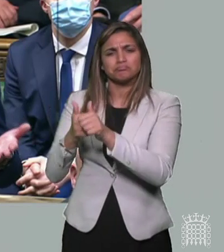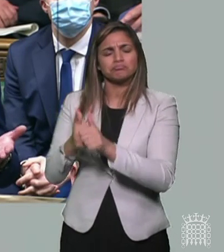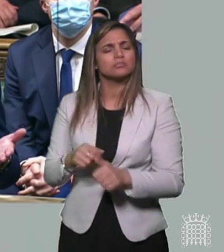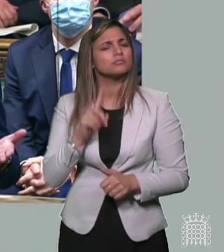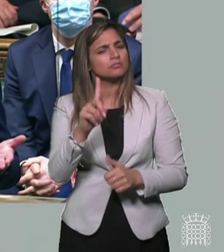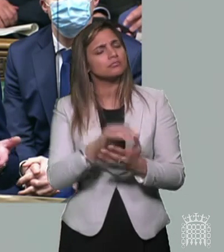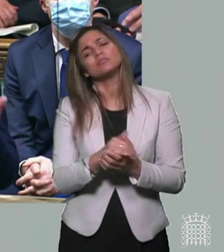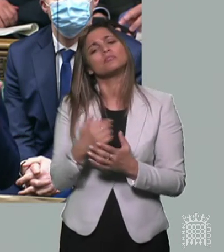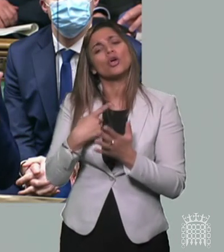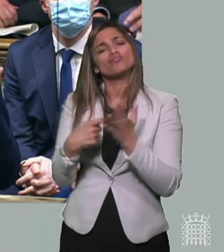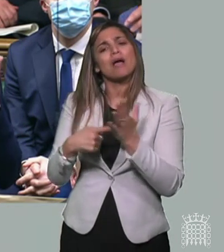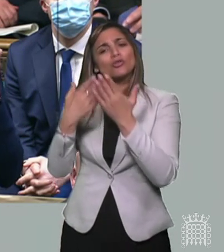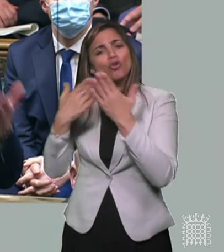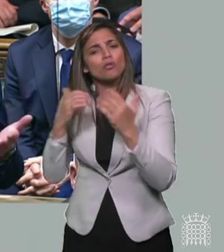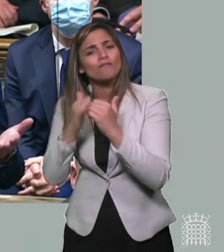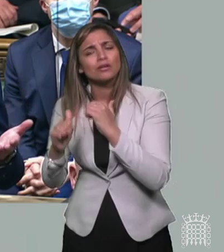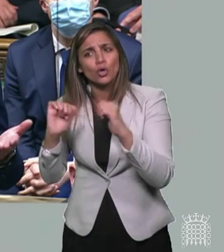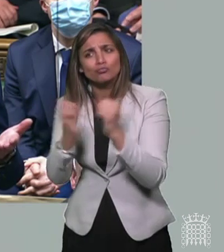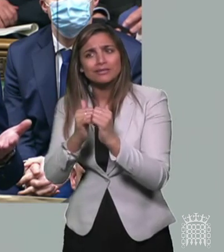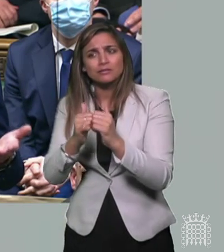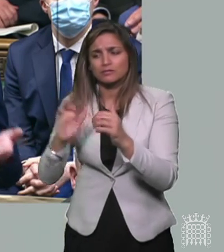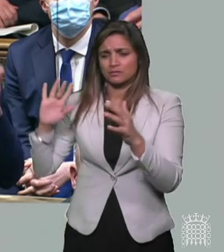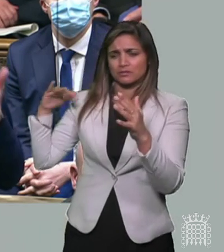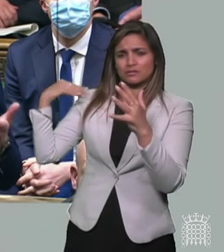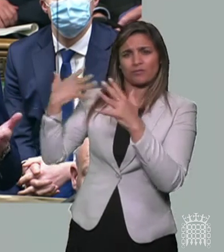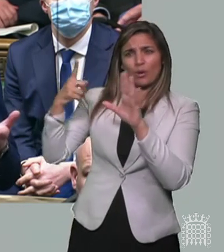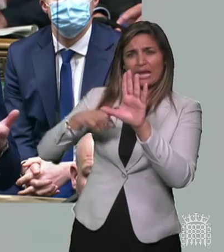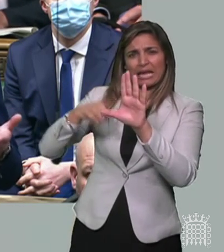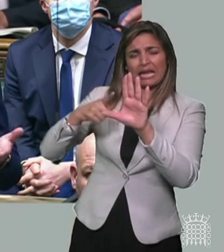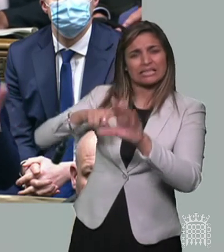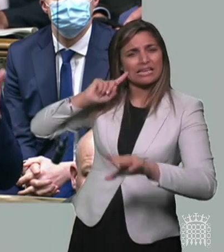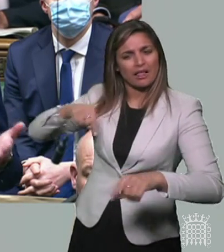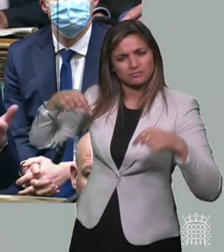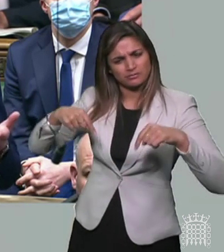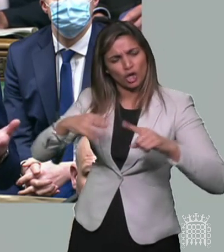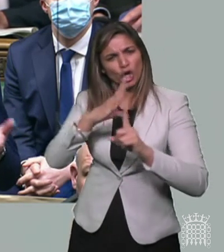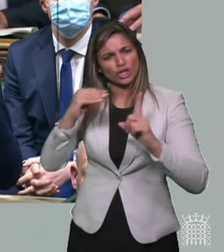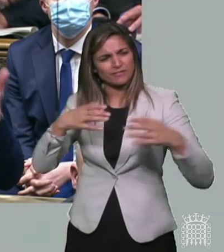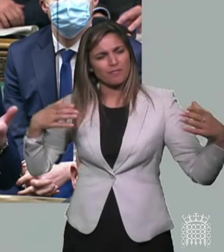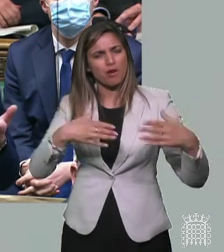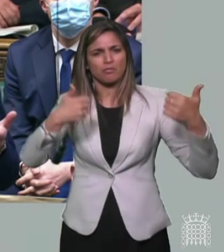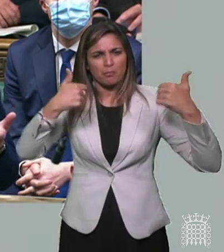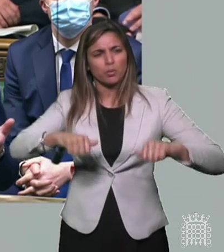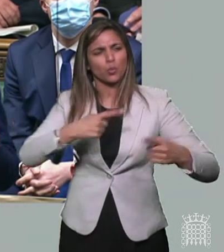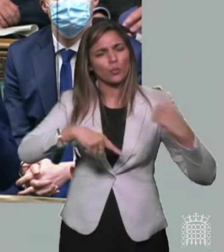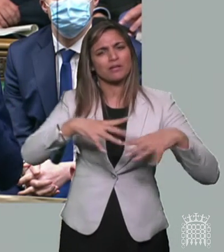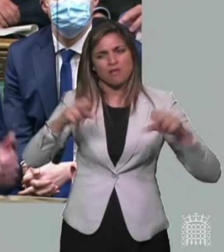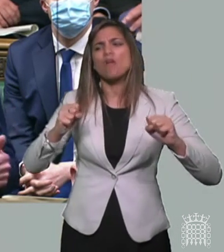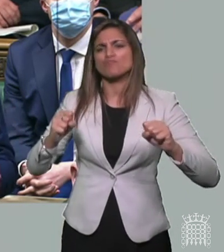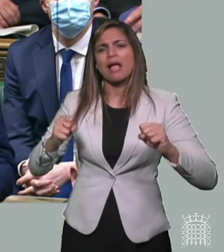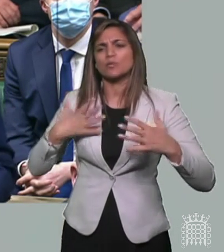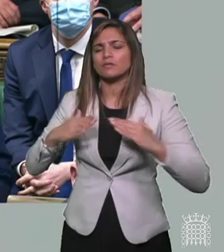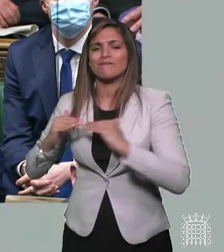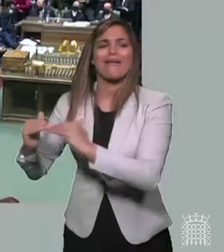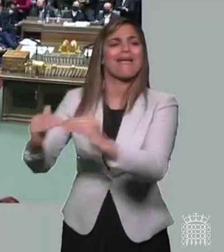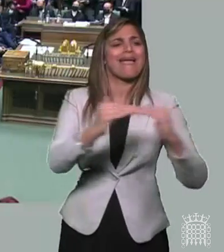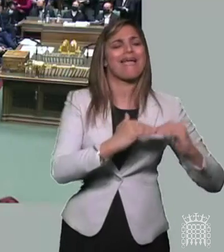Will my right honourable Friend agree that, after decades of neglect, this Conservative party is the only party that is levelling up opportunities in Stoke-on-Trent?